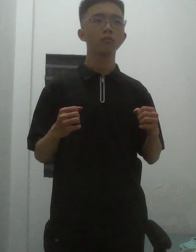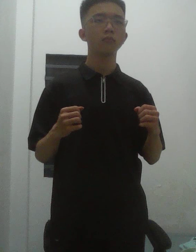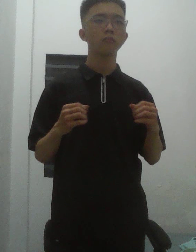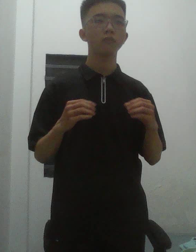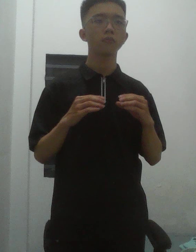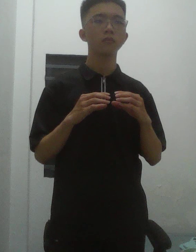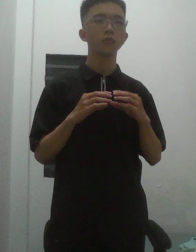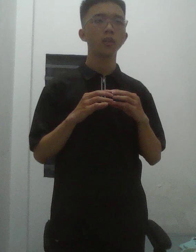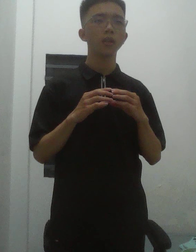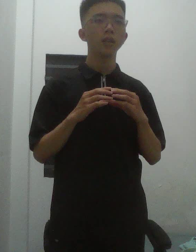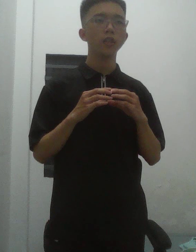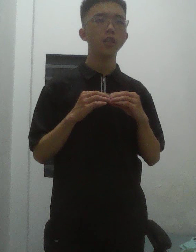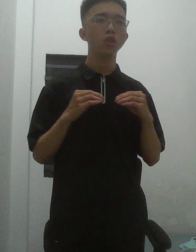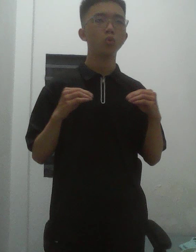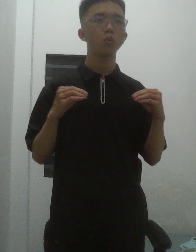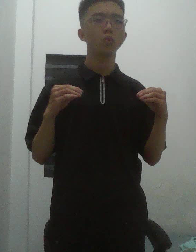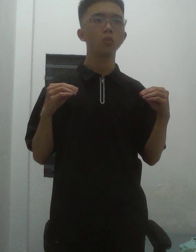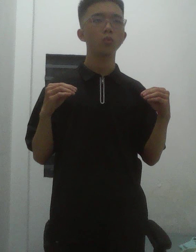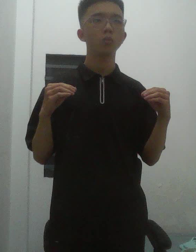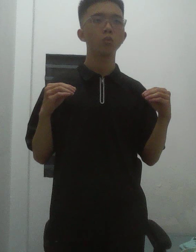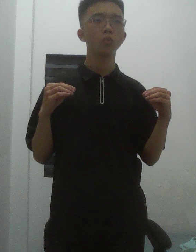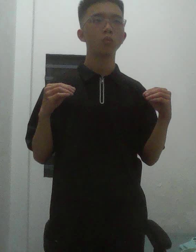nhieu